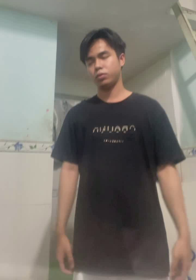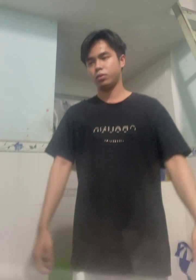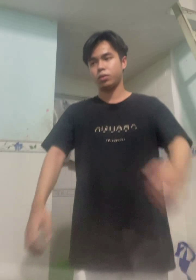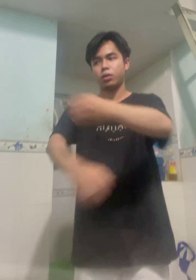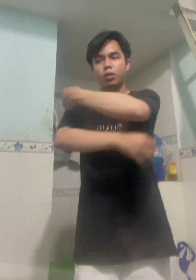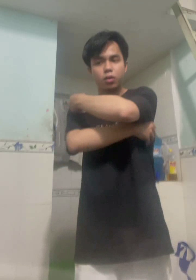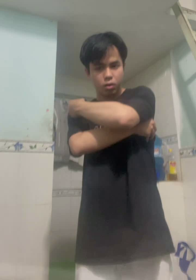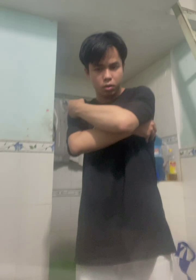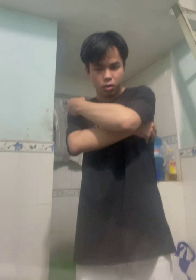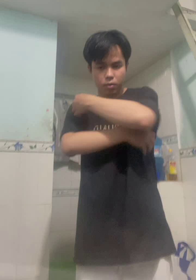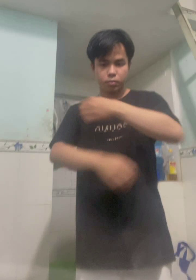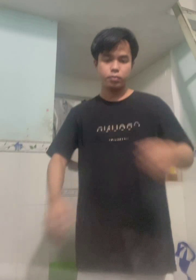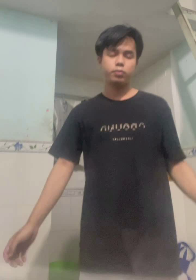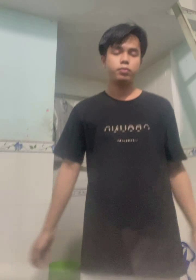om